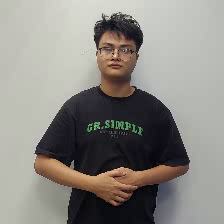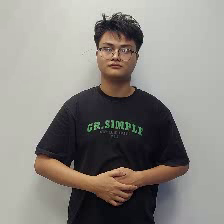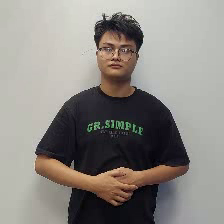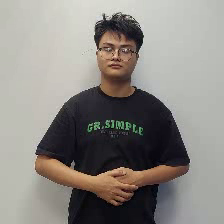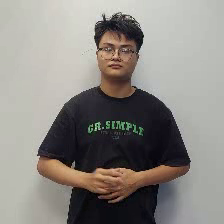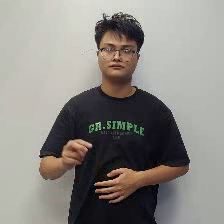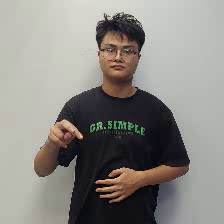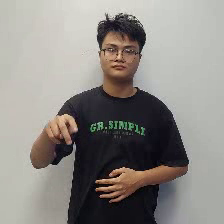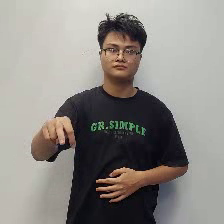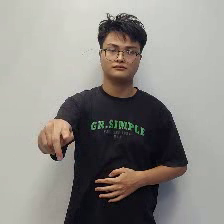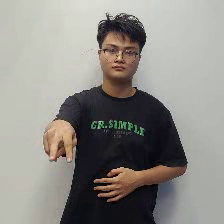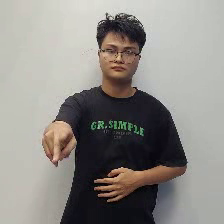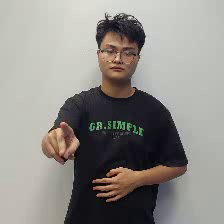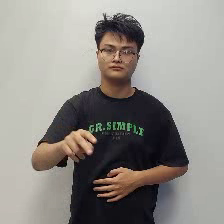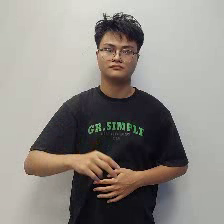Đi